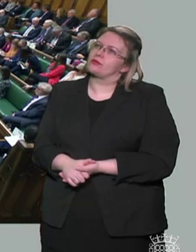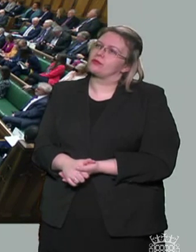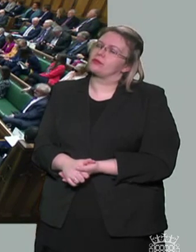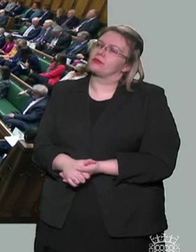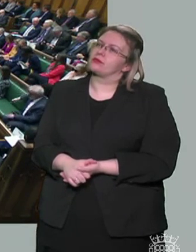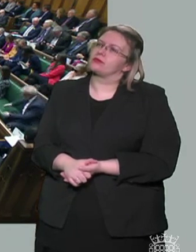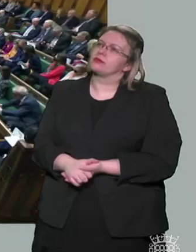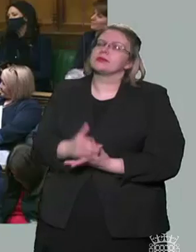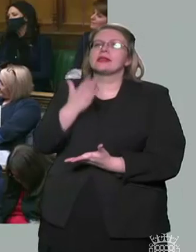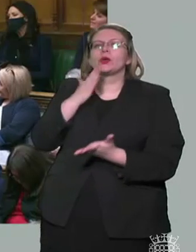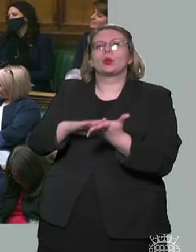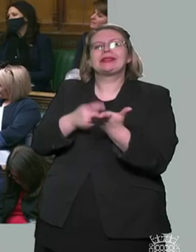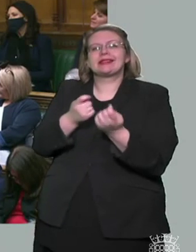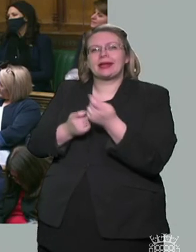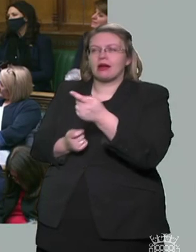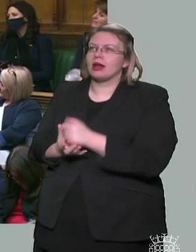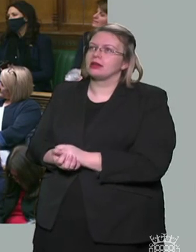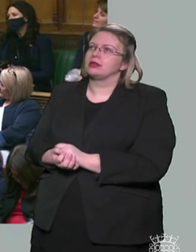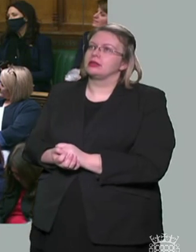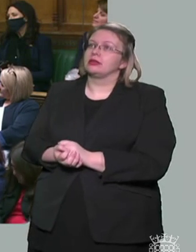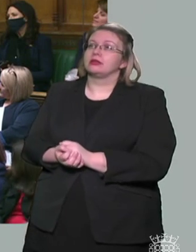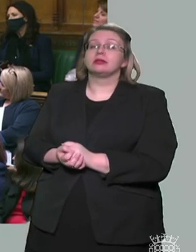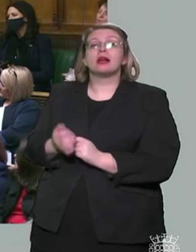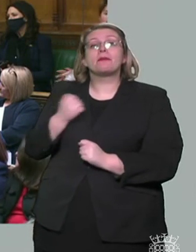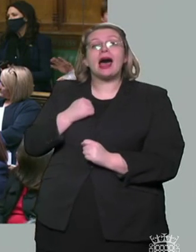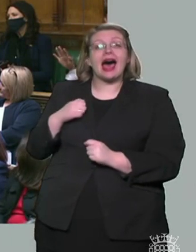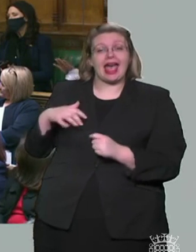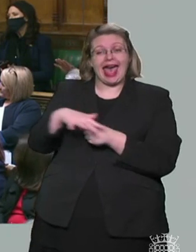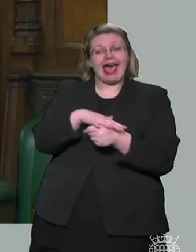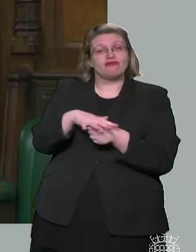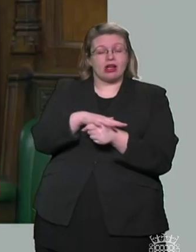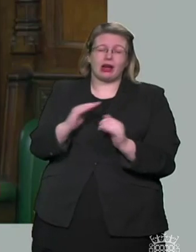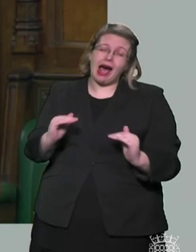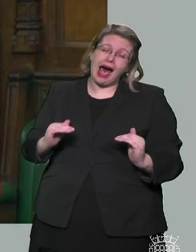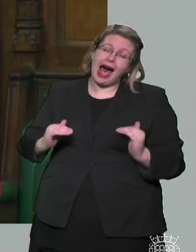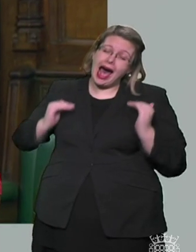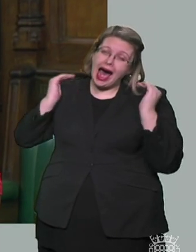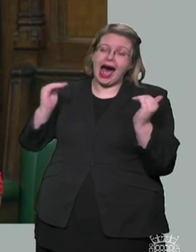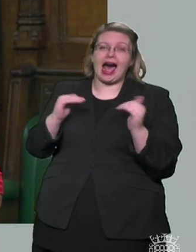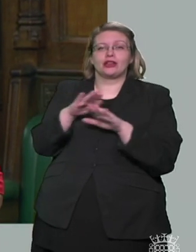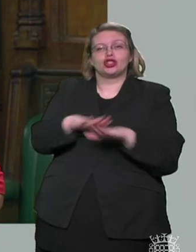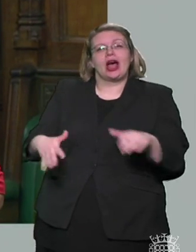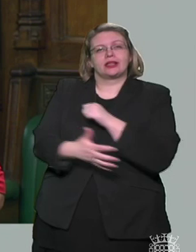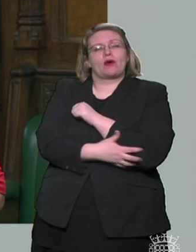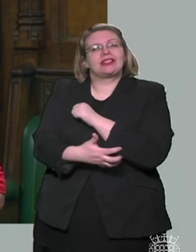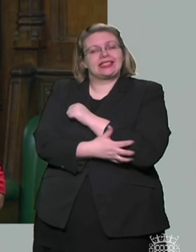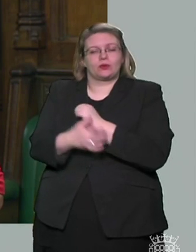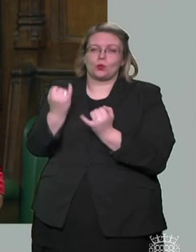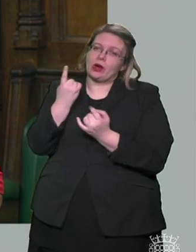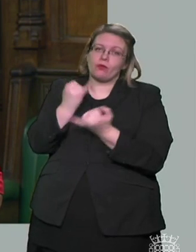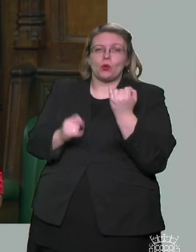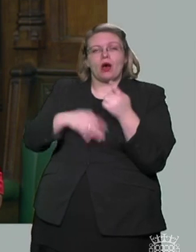My constituency has one of the highest rates of child poverty in the entire country, with too many already struggling between heating and eating.